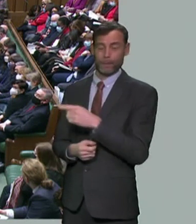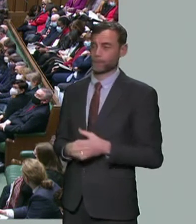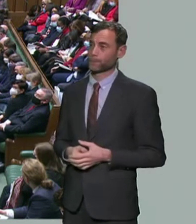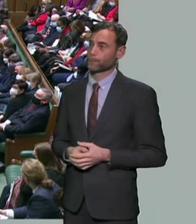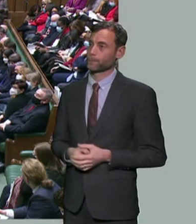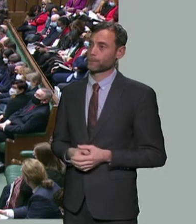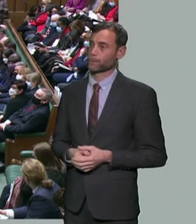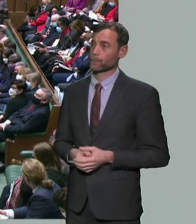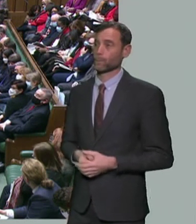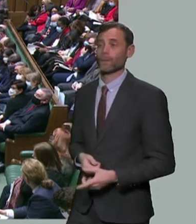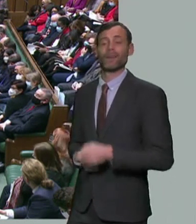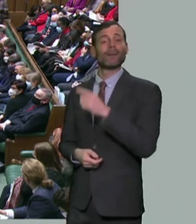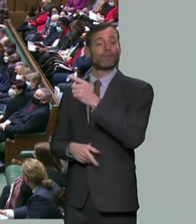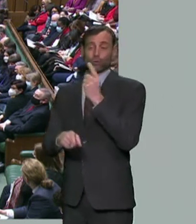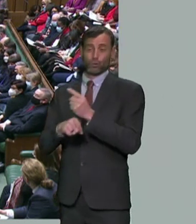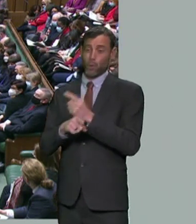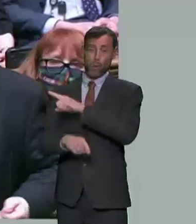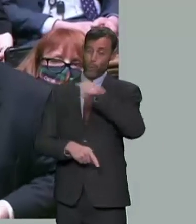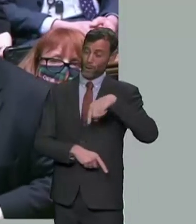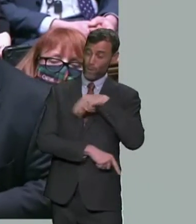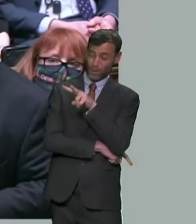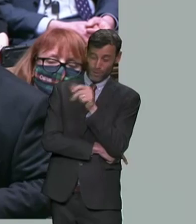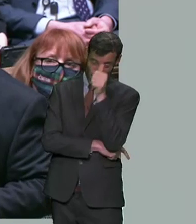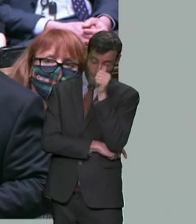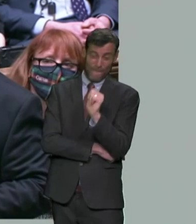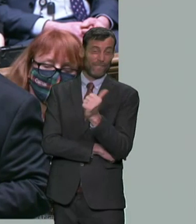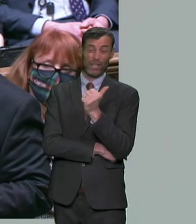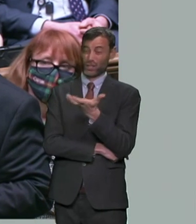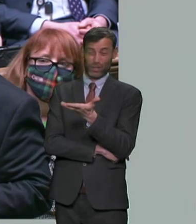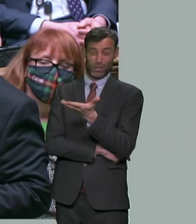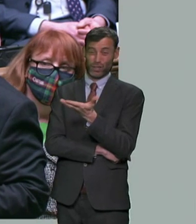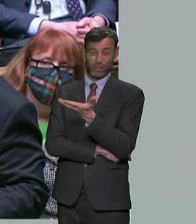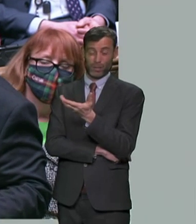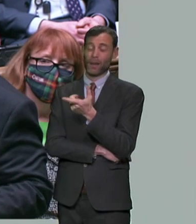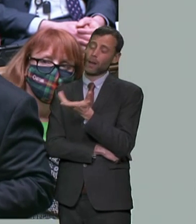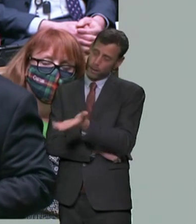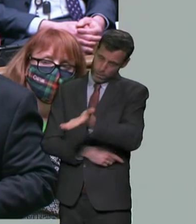Nobody is buying this act any more. There ought to be some respect and dignity from the Prime Minister.